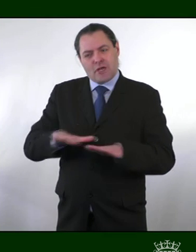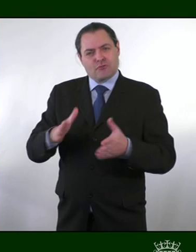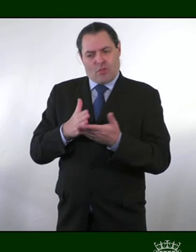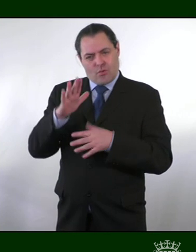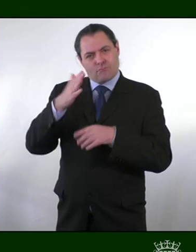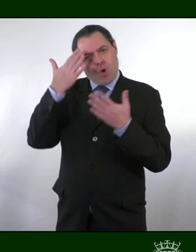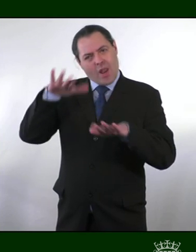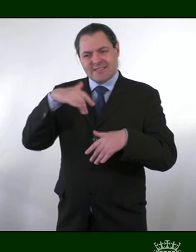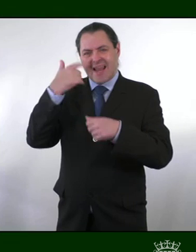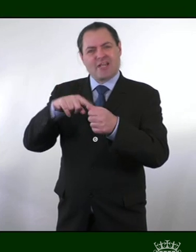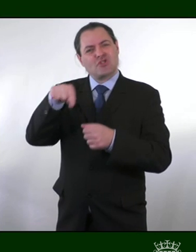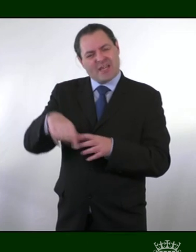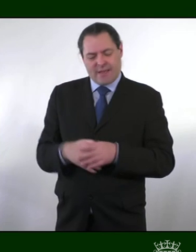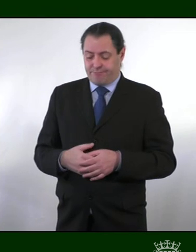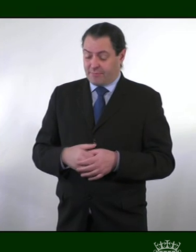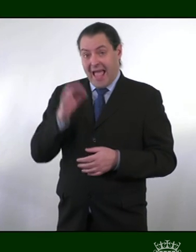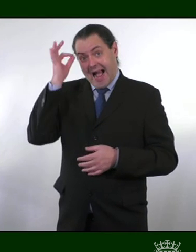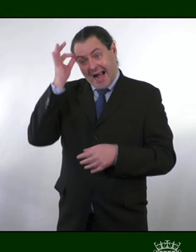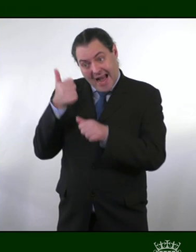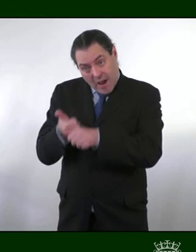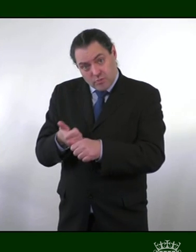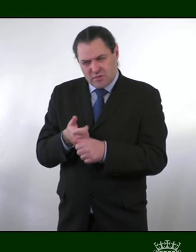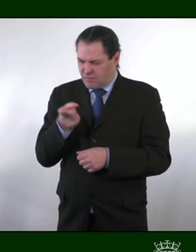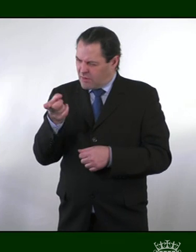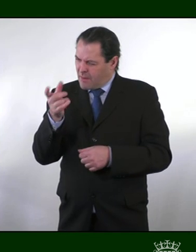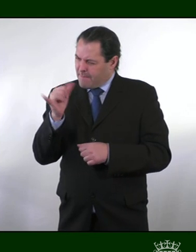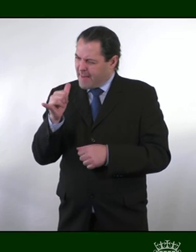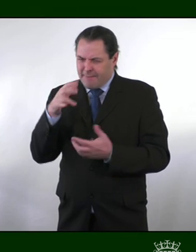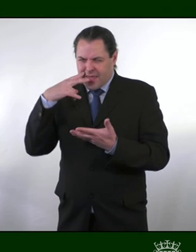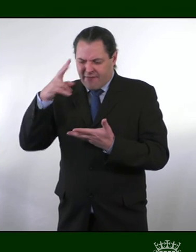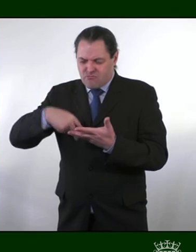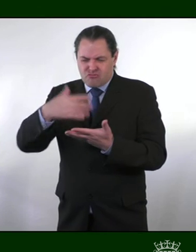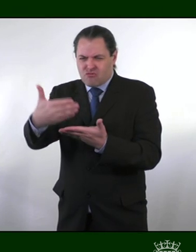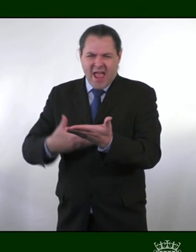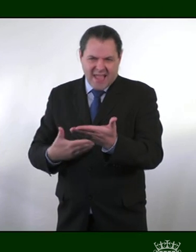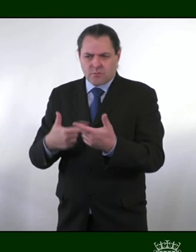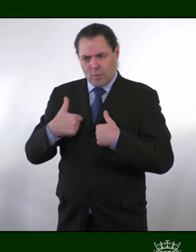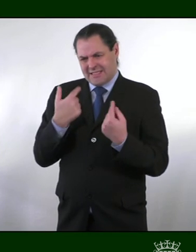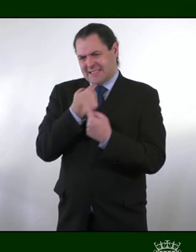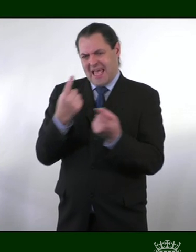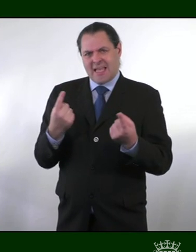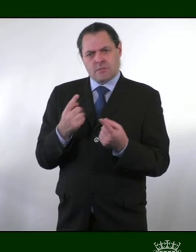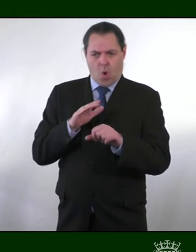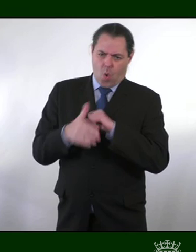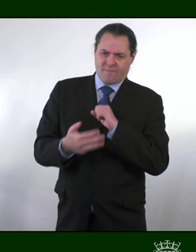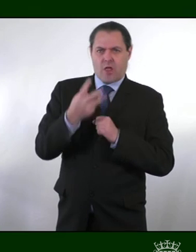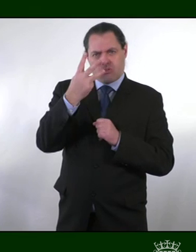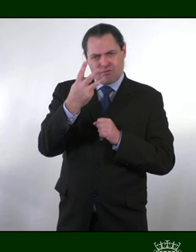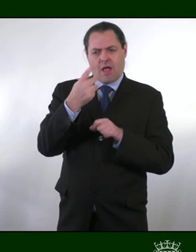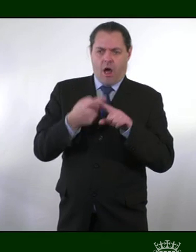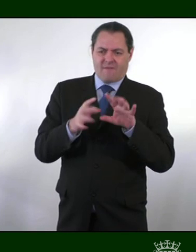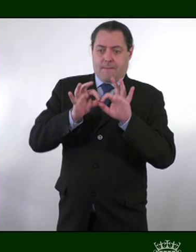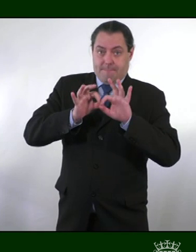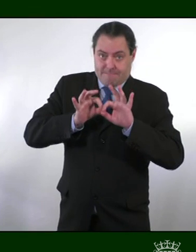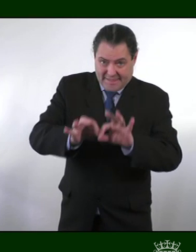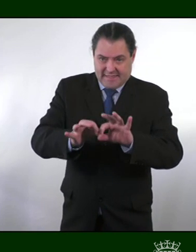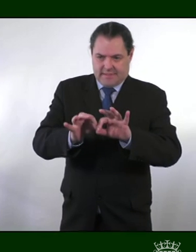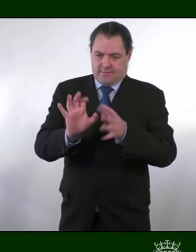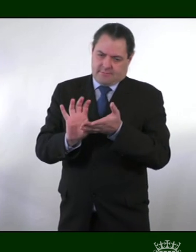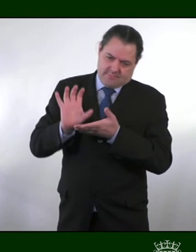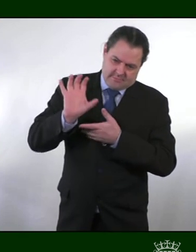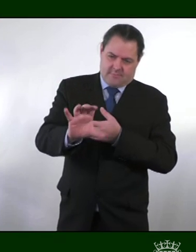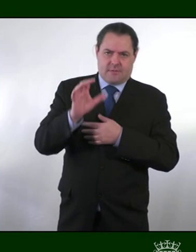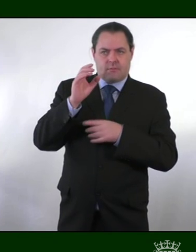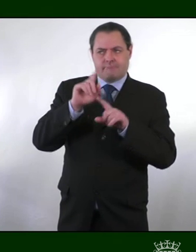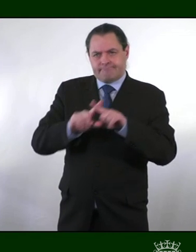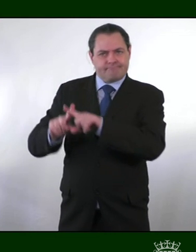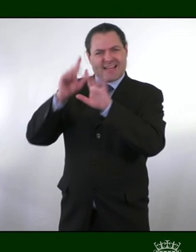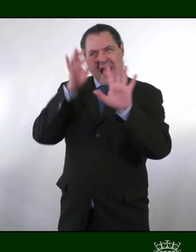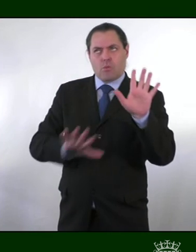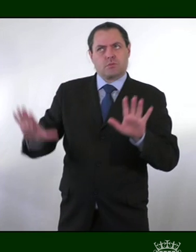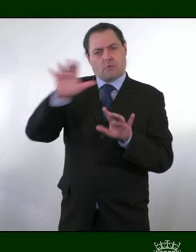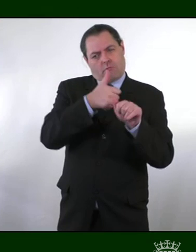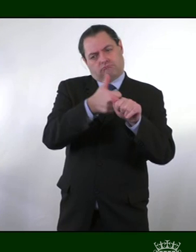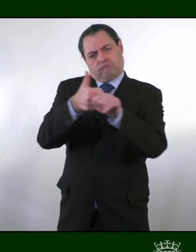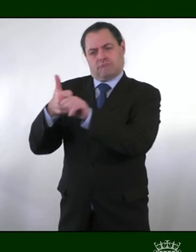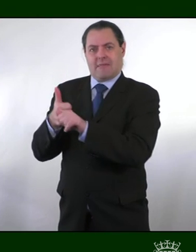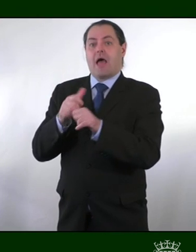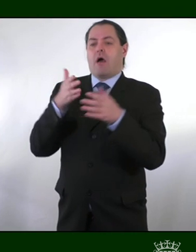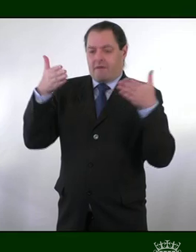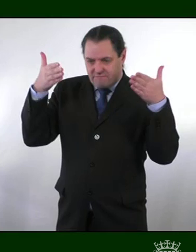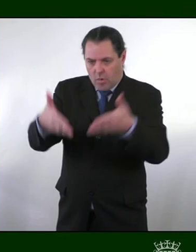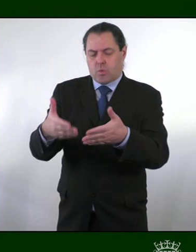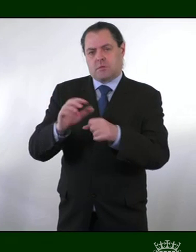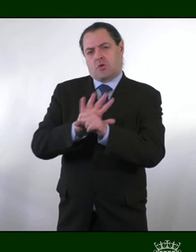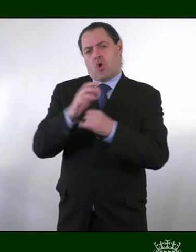The hon. Lady talked about support for local authorities. Perhaps she has not seen it yet in the document—that is fair enough—but we announced over £3.5 billion of extra support for local authorities next year specifically to deal with coronavirus.